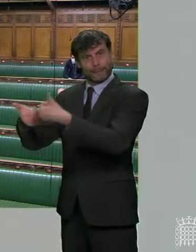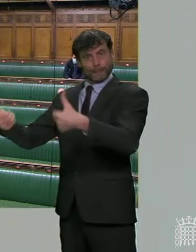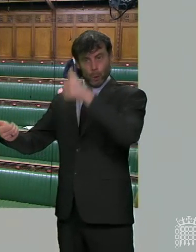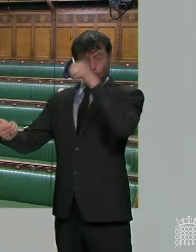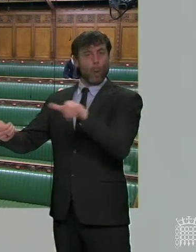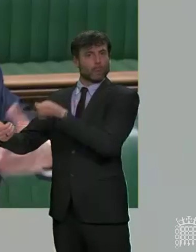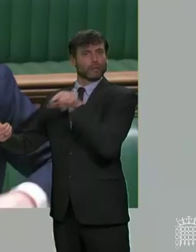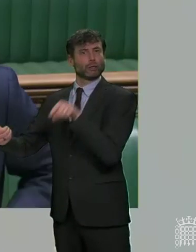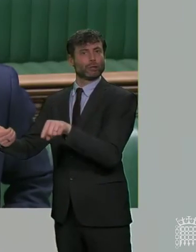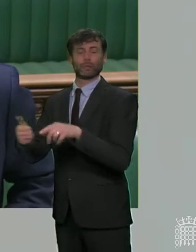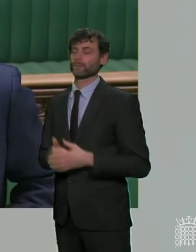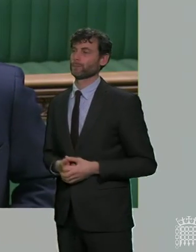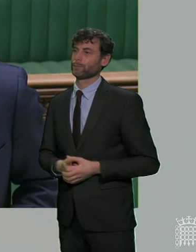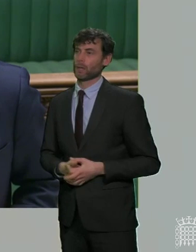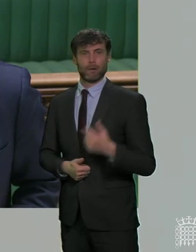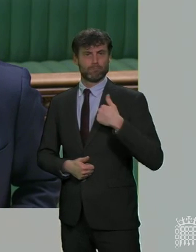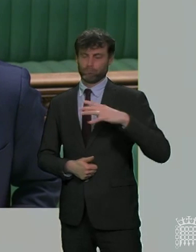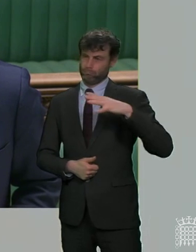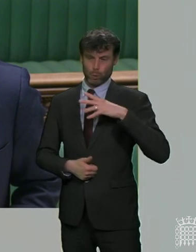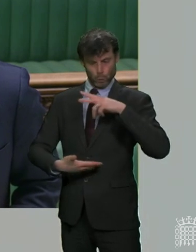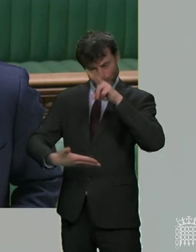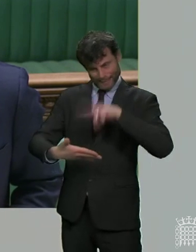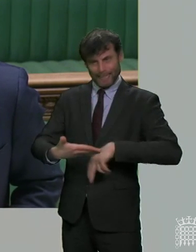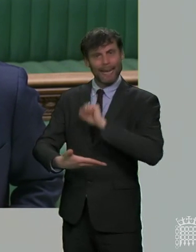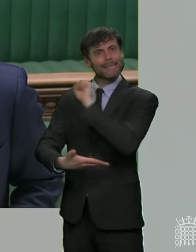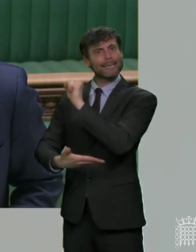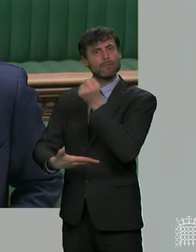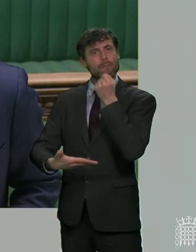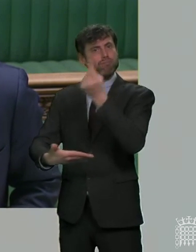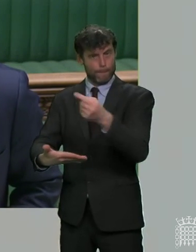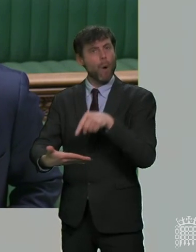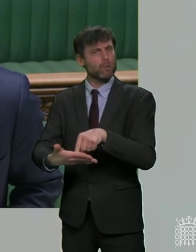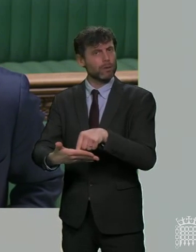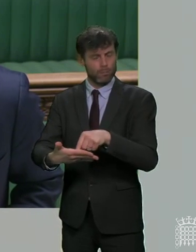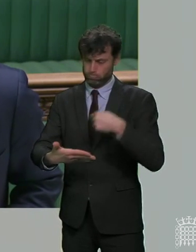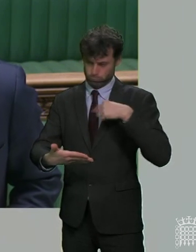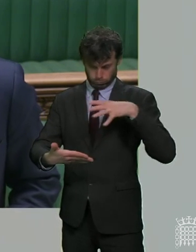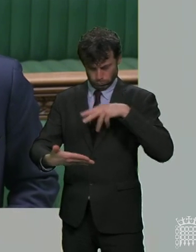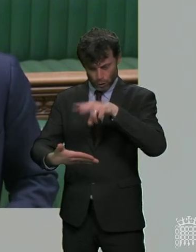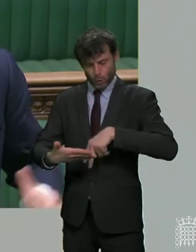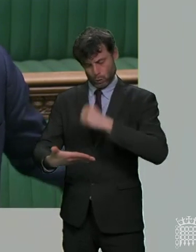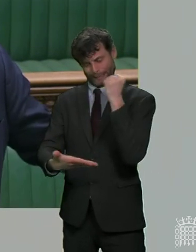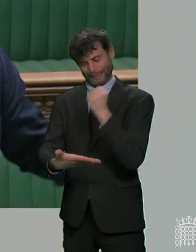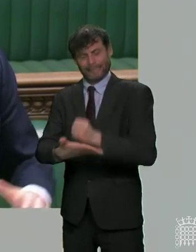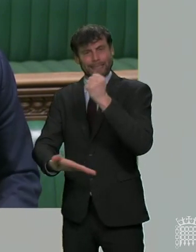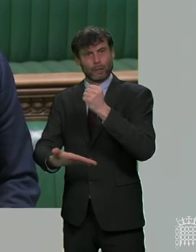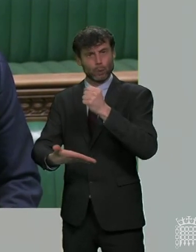I am very happy to look at my right honourable Friend’s interesting suggestion for a kitemark scheme.